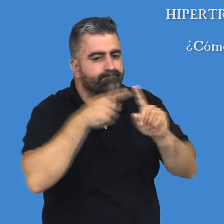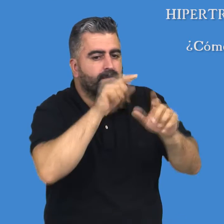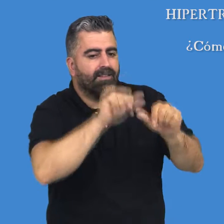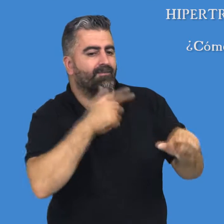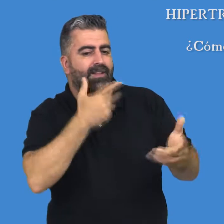forma